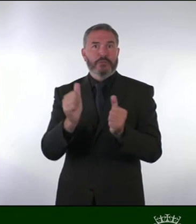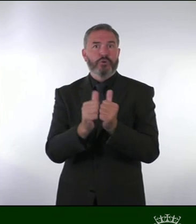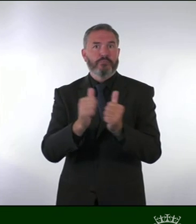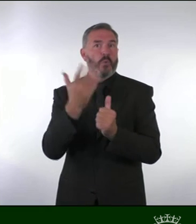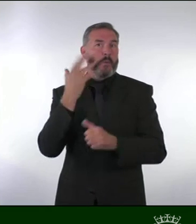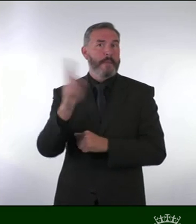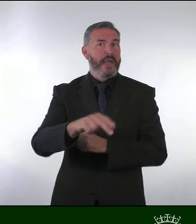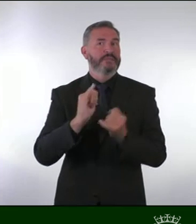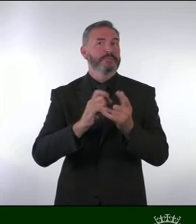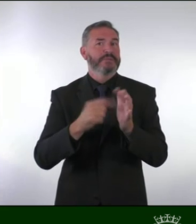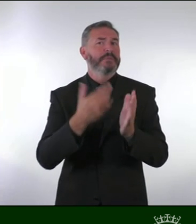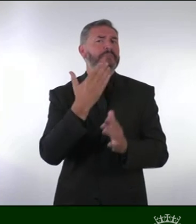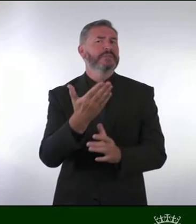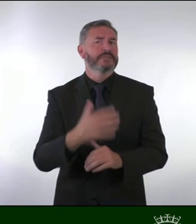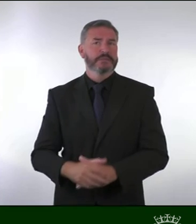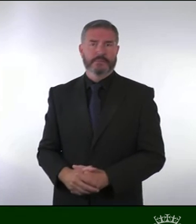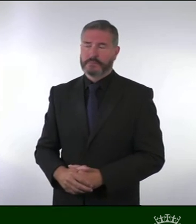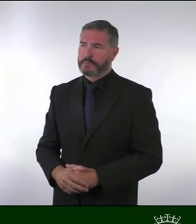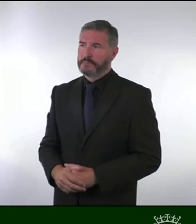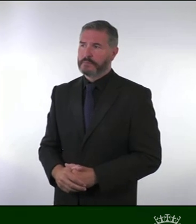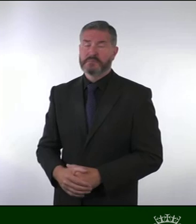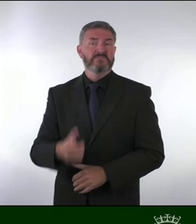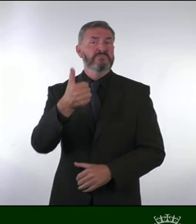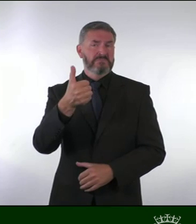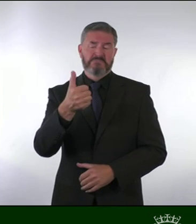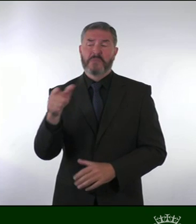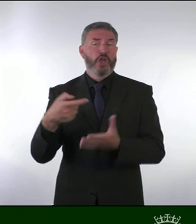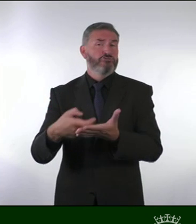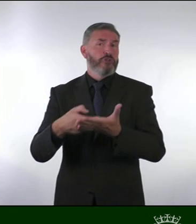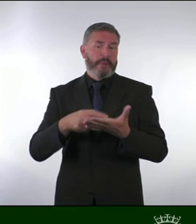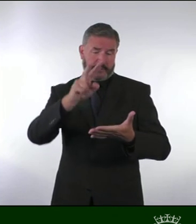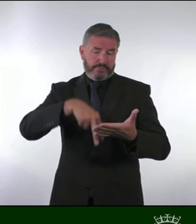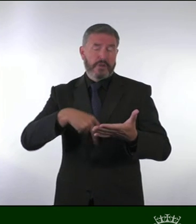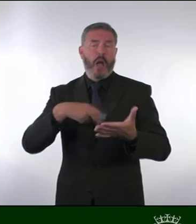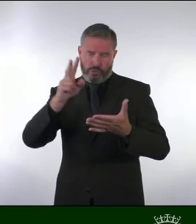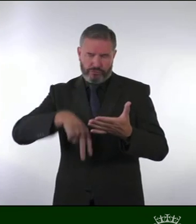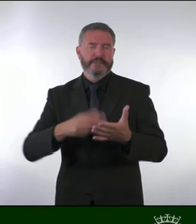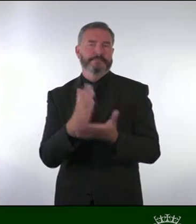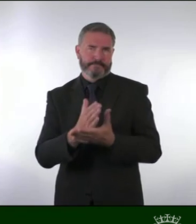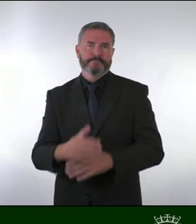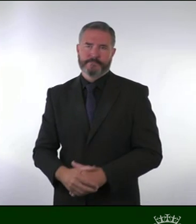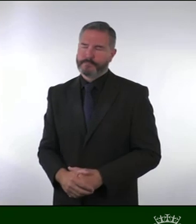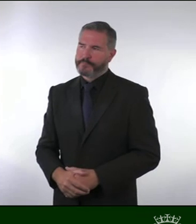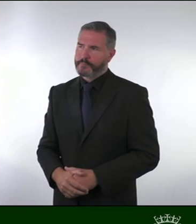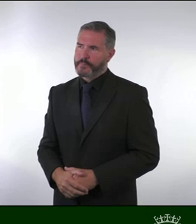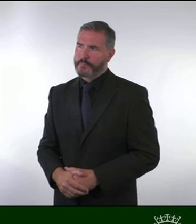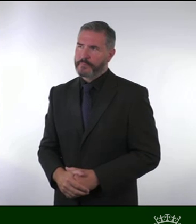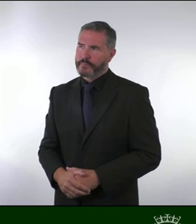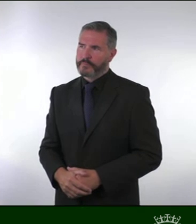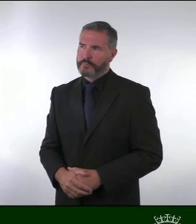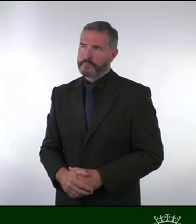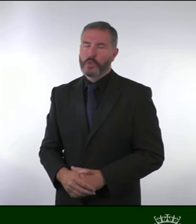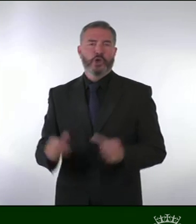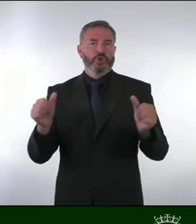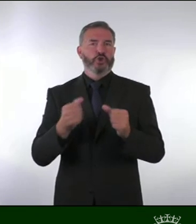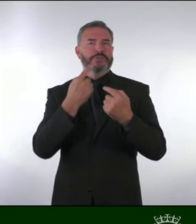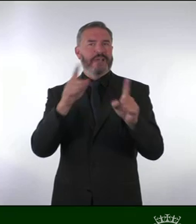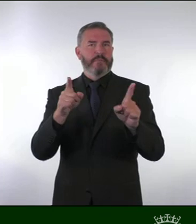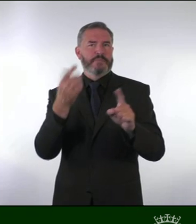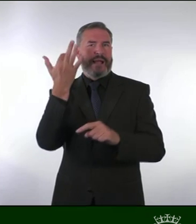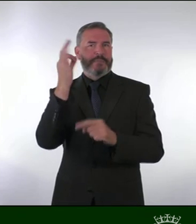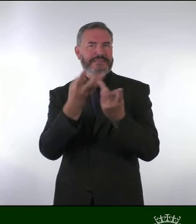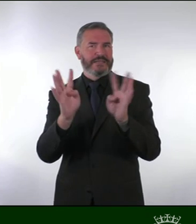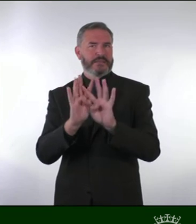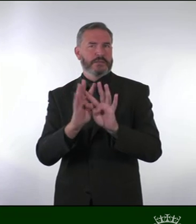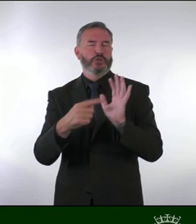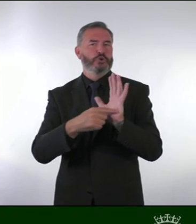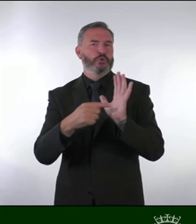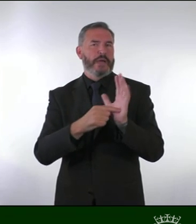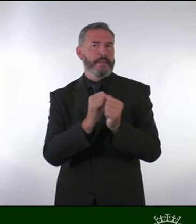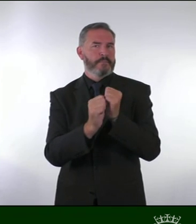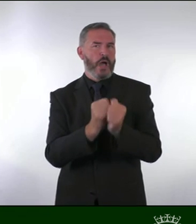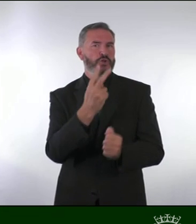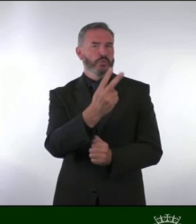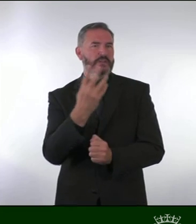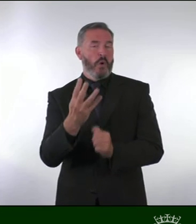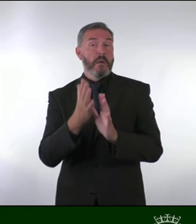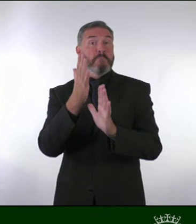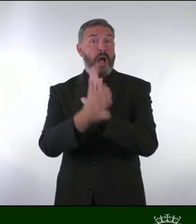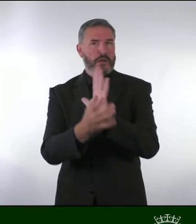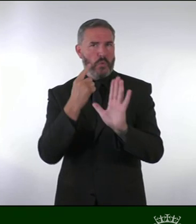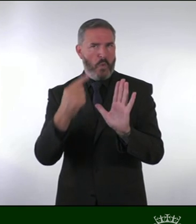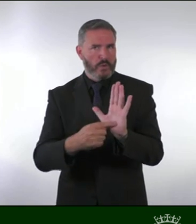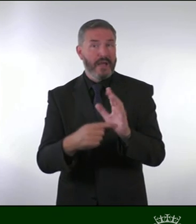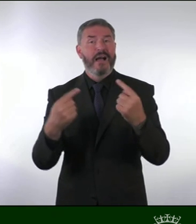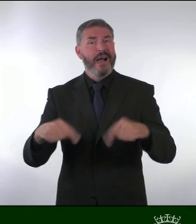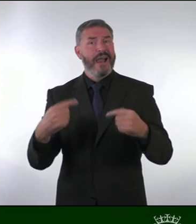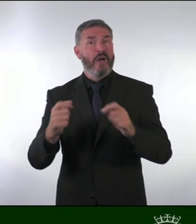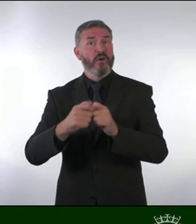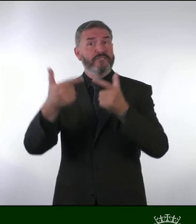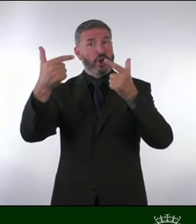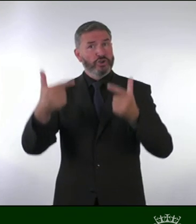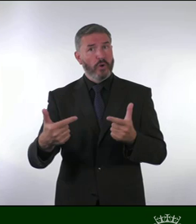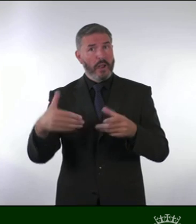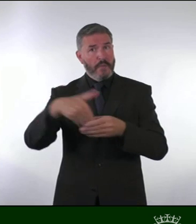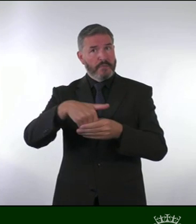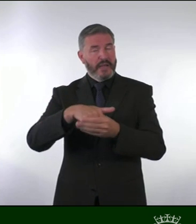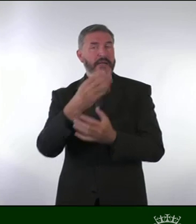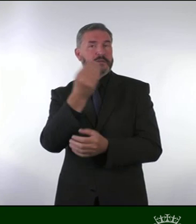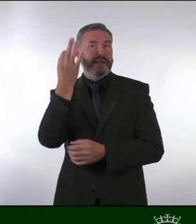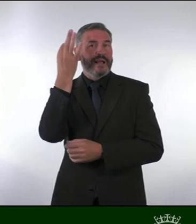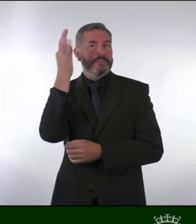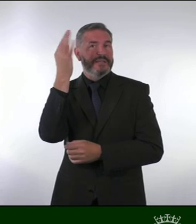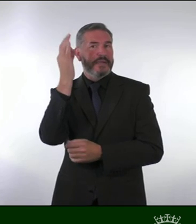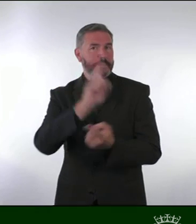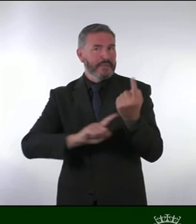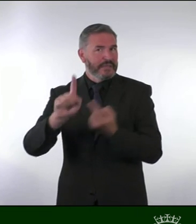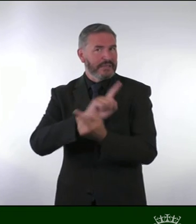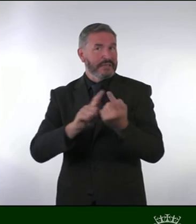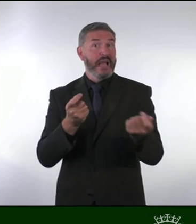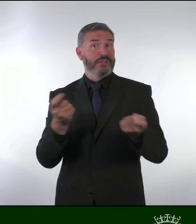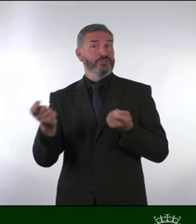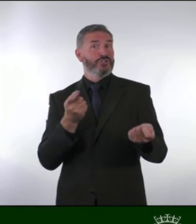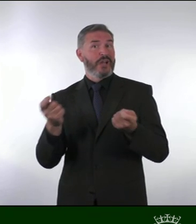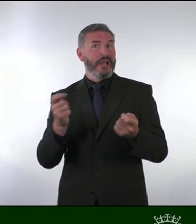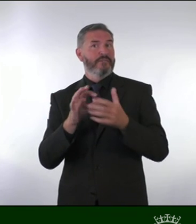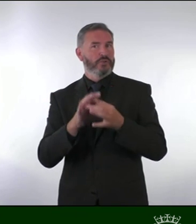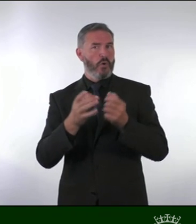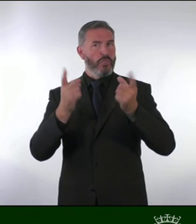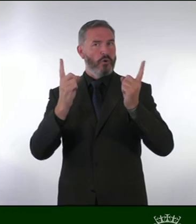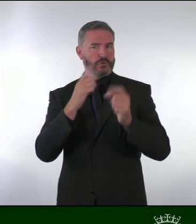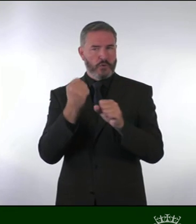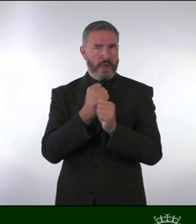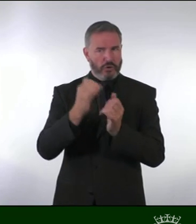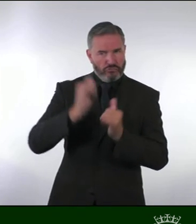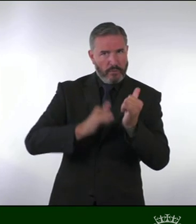We have had over 900 submissions so far, including from bereaved families, from people who have long covid and from professional bodies such as the British Medical Association and the NHS Confederation.